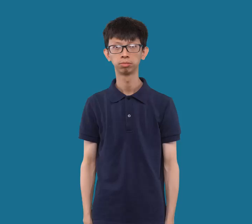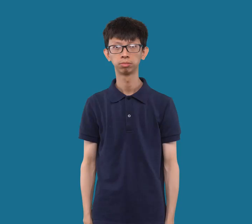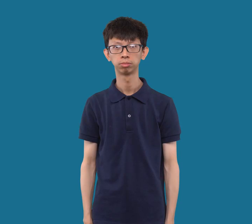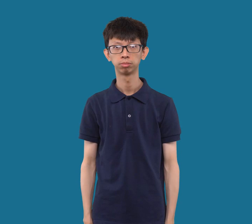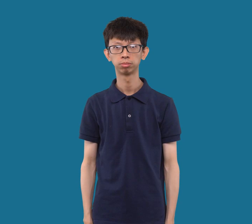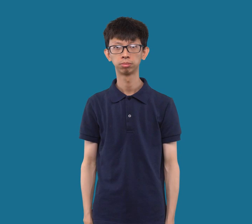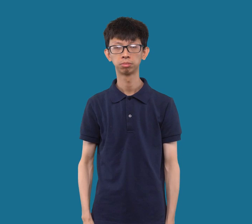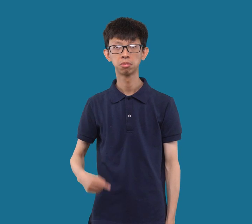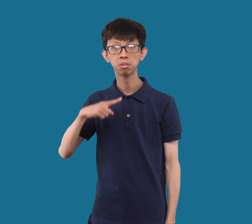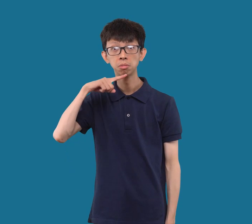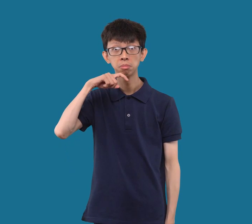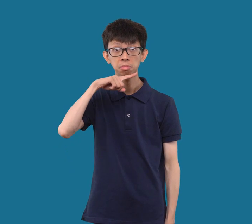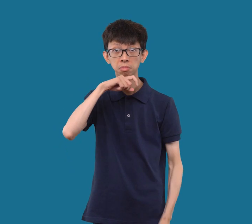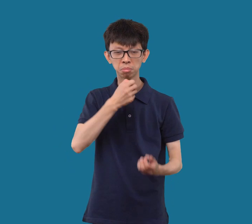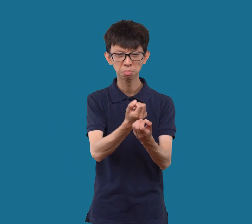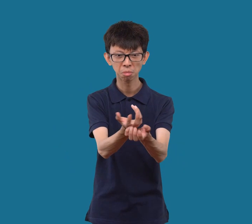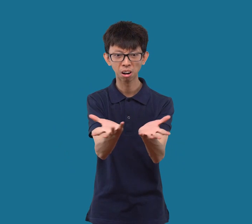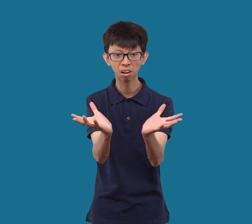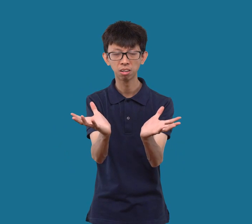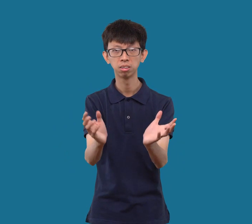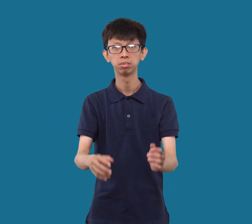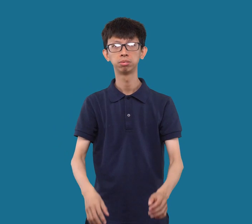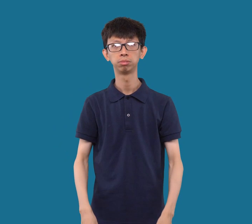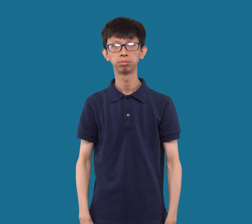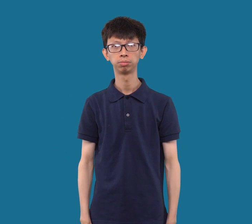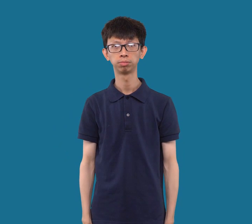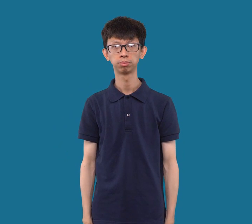đàn kiến